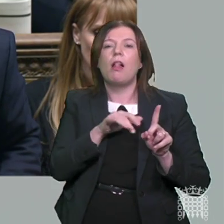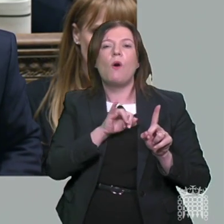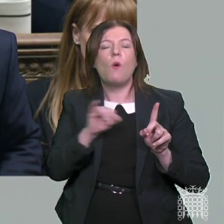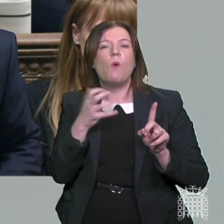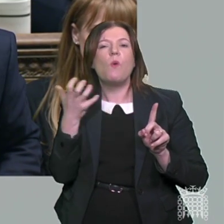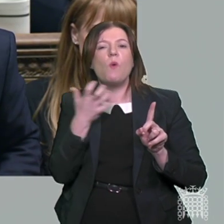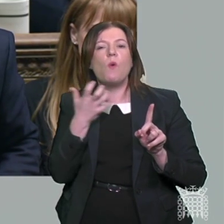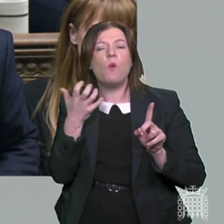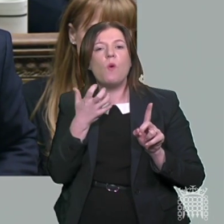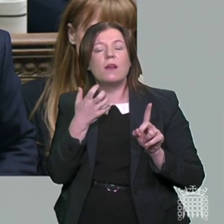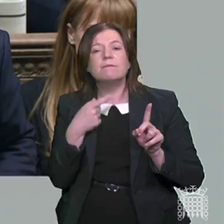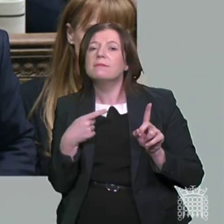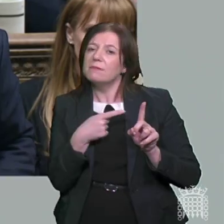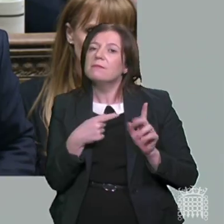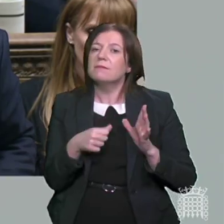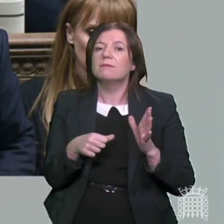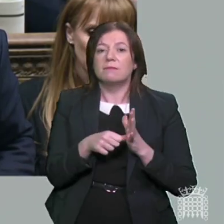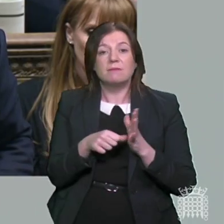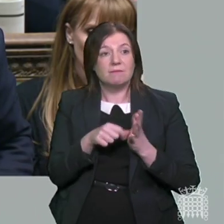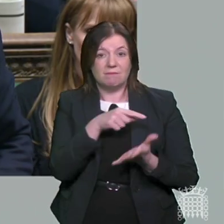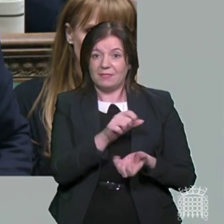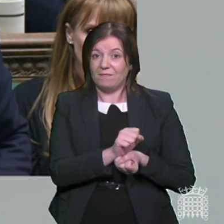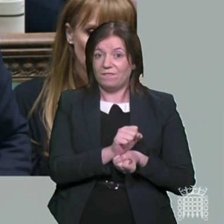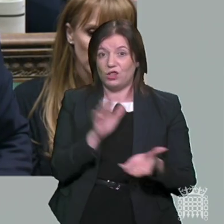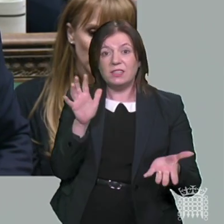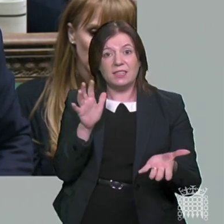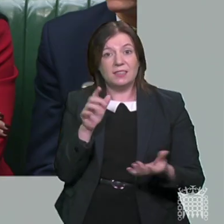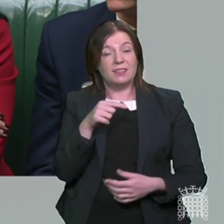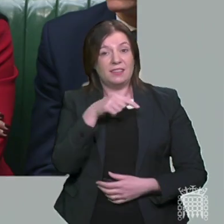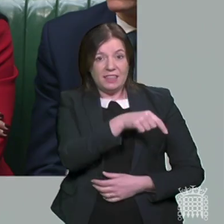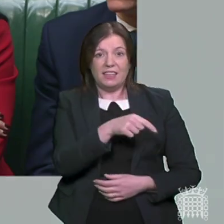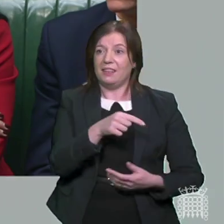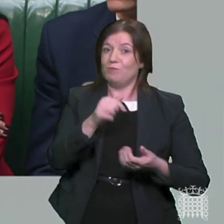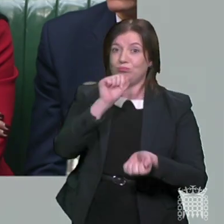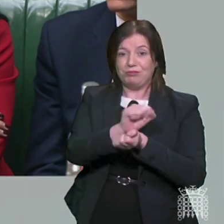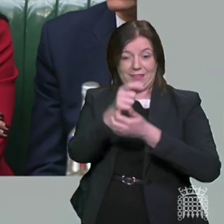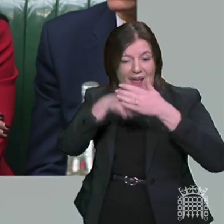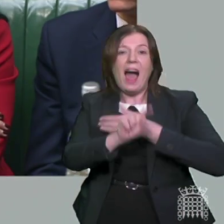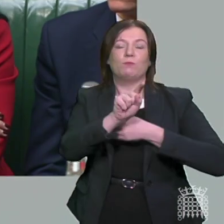But that is precisely the problem: he was free to walk the same streets.